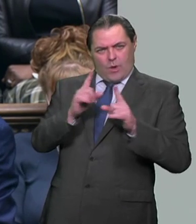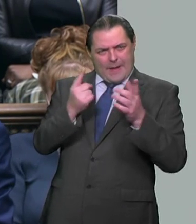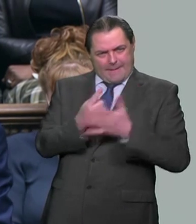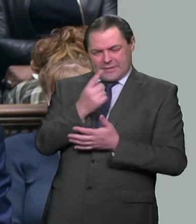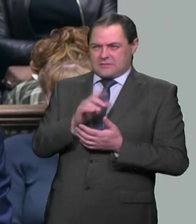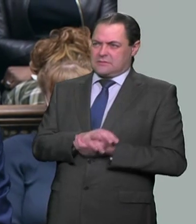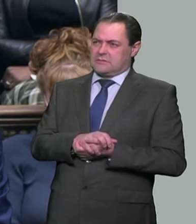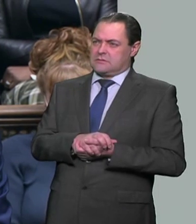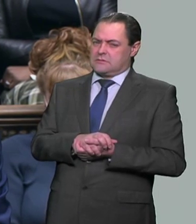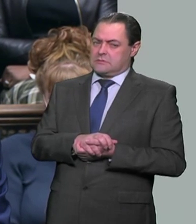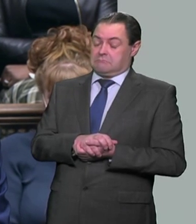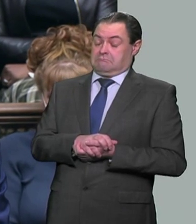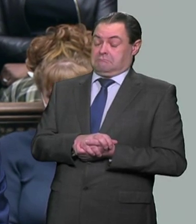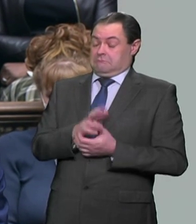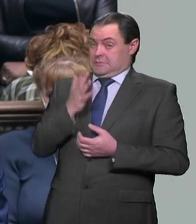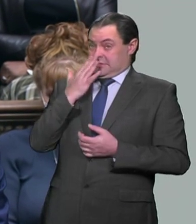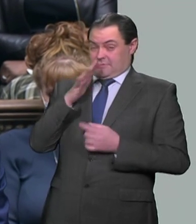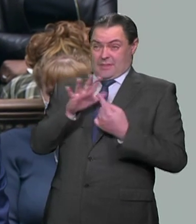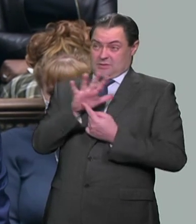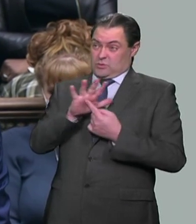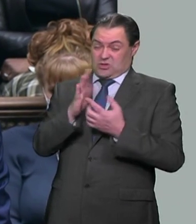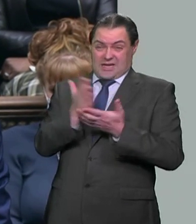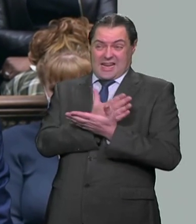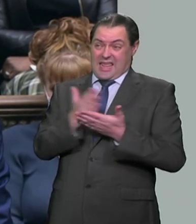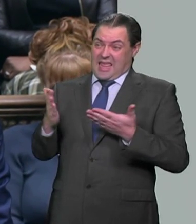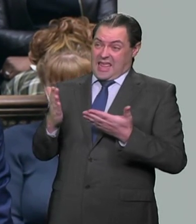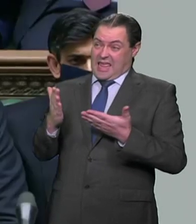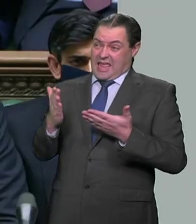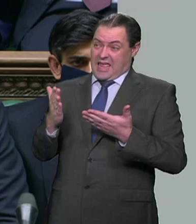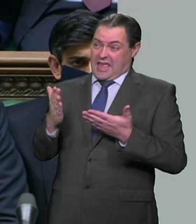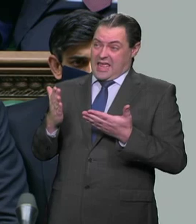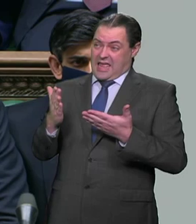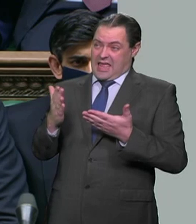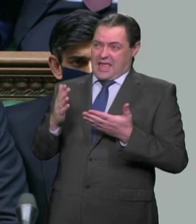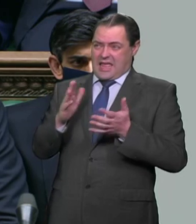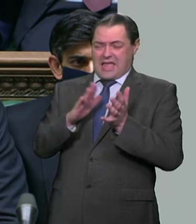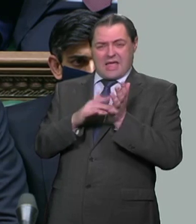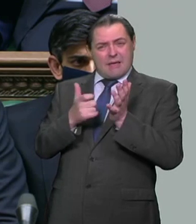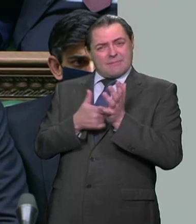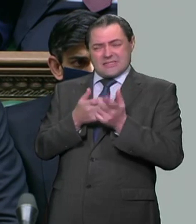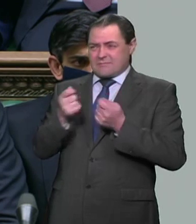The situation is as clear as day.